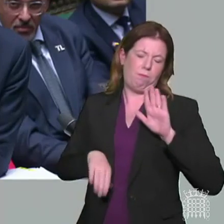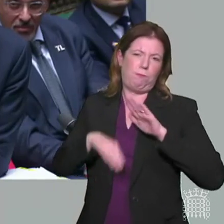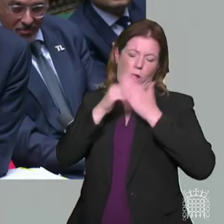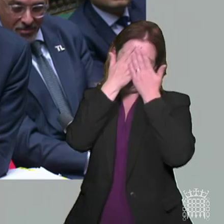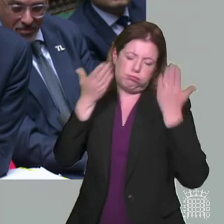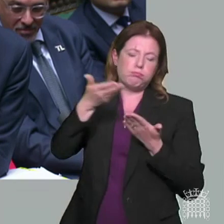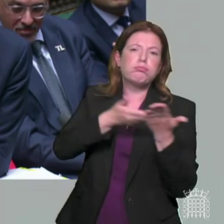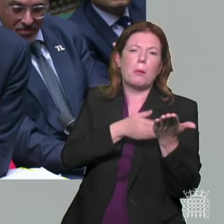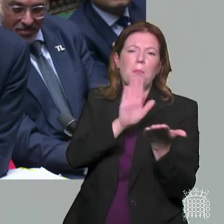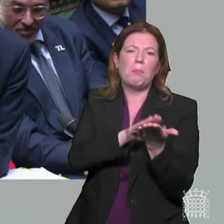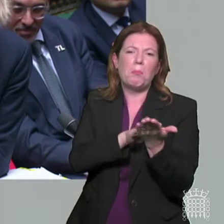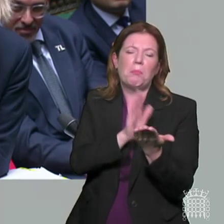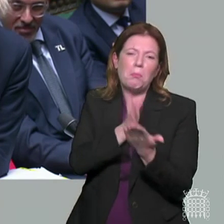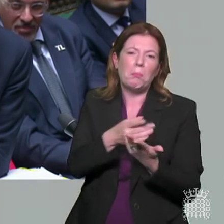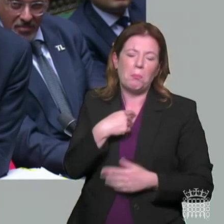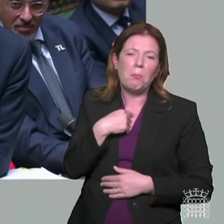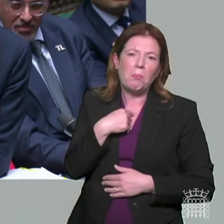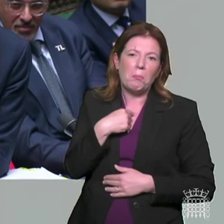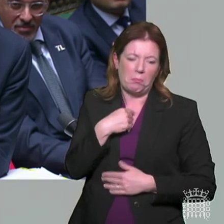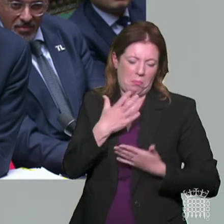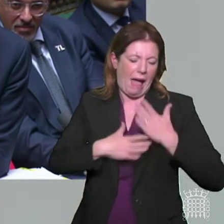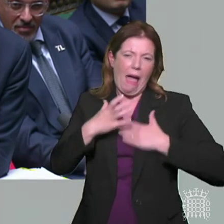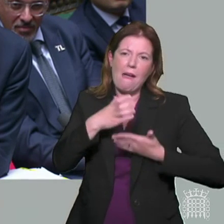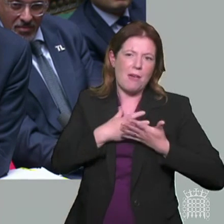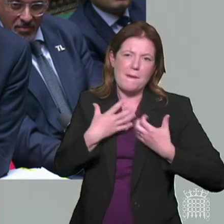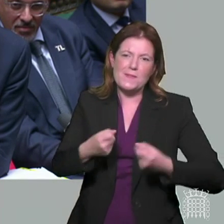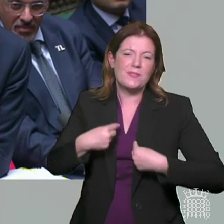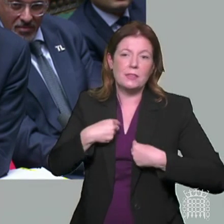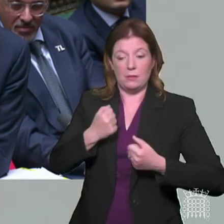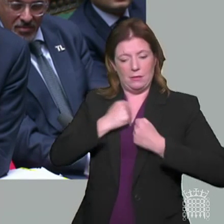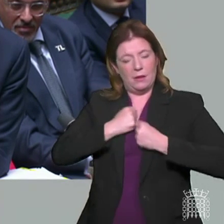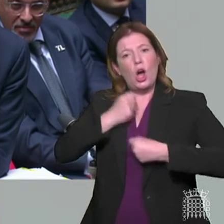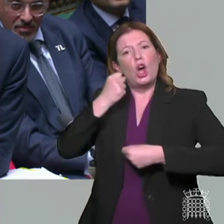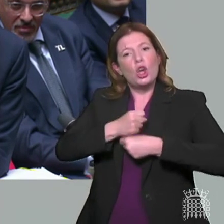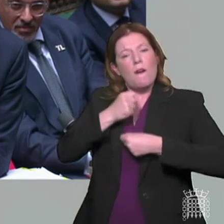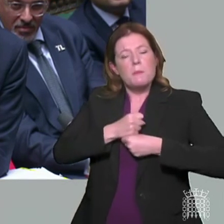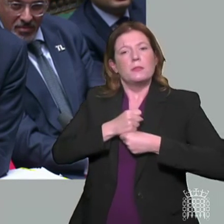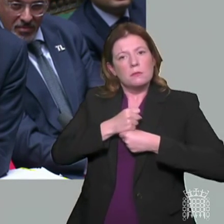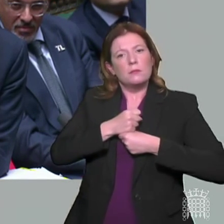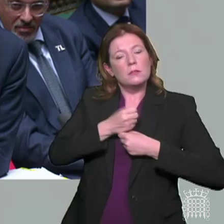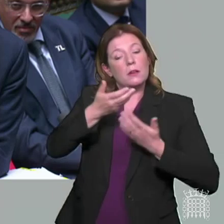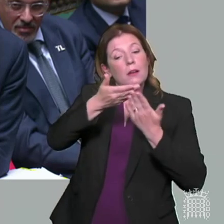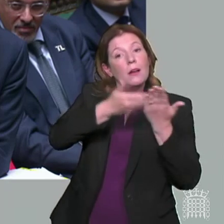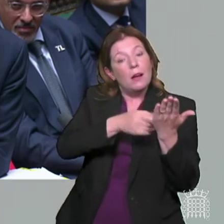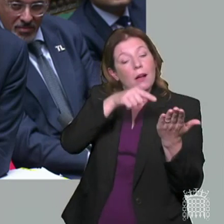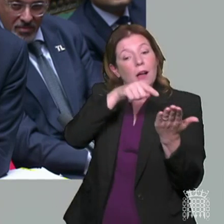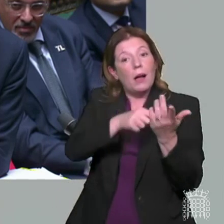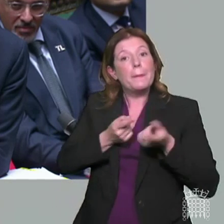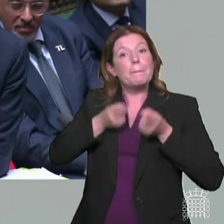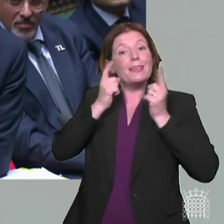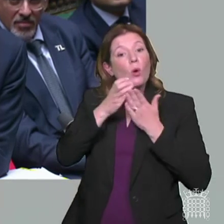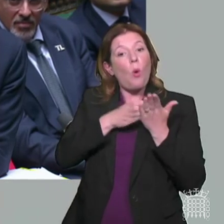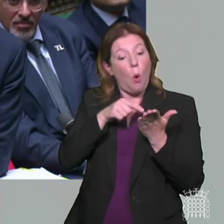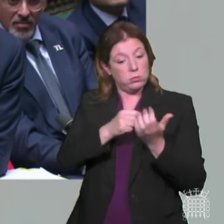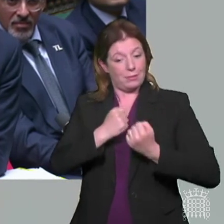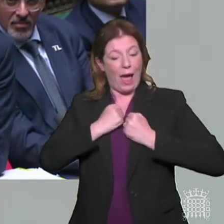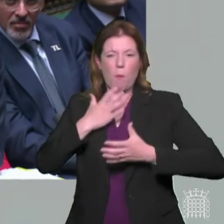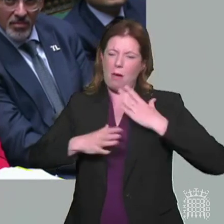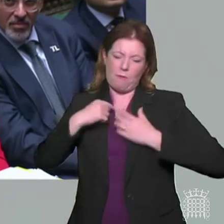It is 10 out of 10, because we believe in this Government in adhering to the principles of the ministerial code.